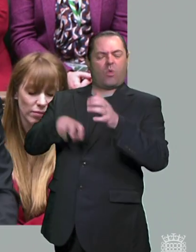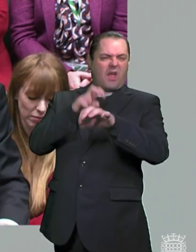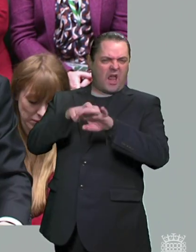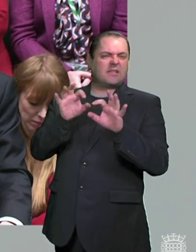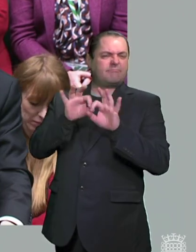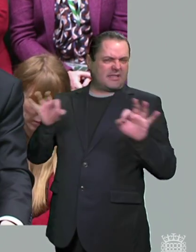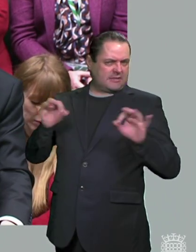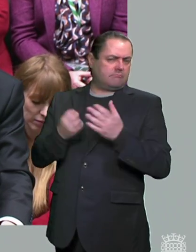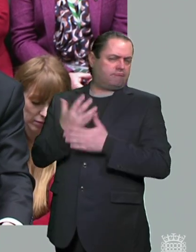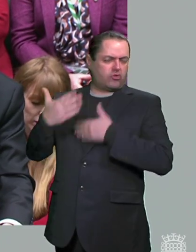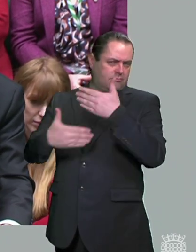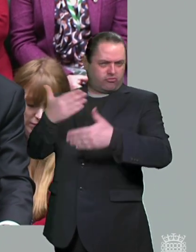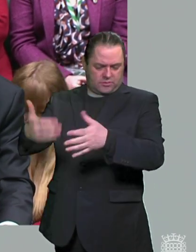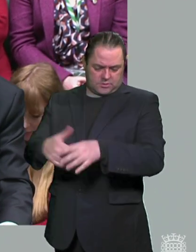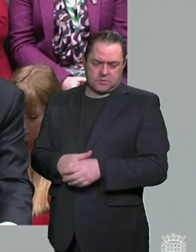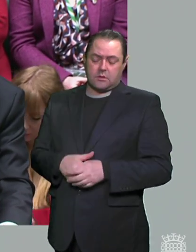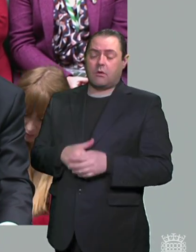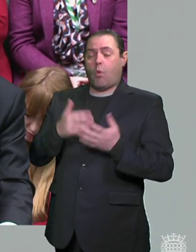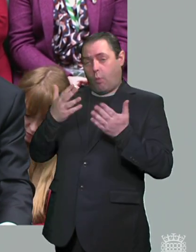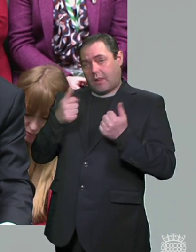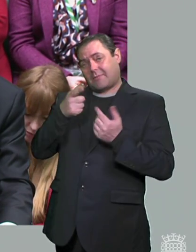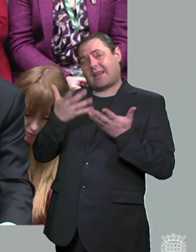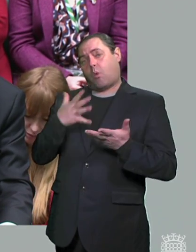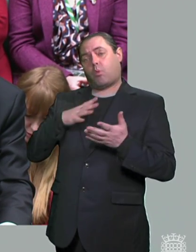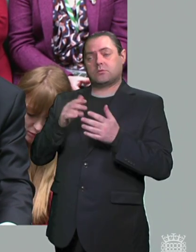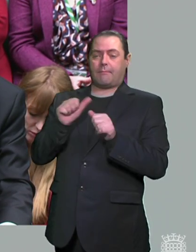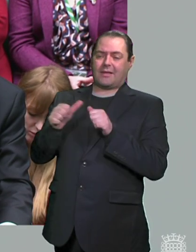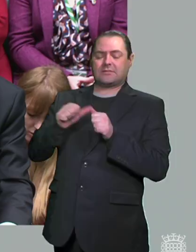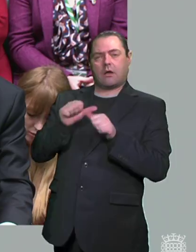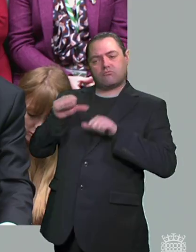We welcome attempts to make the protocol work more effectively.